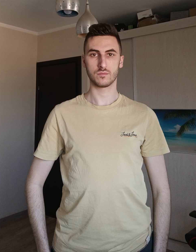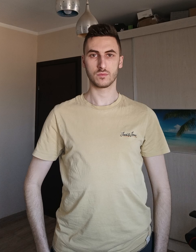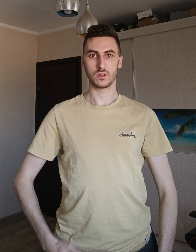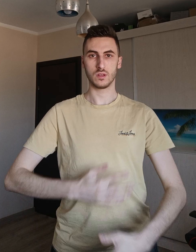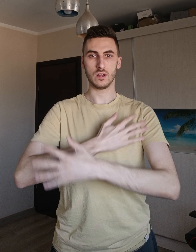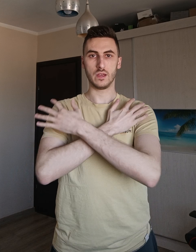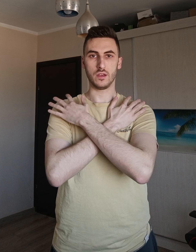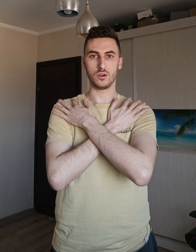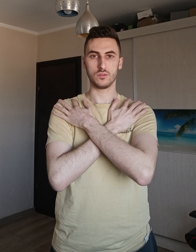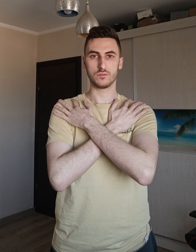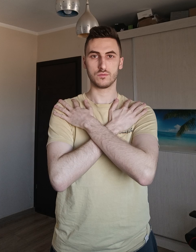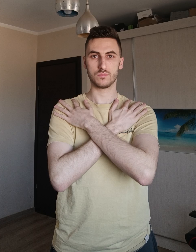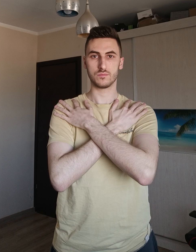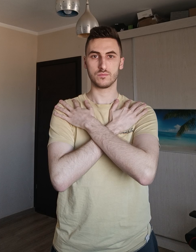לאהוב